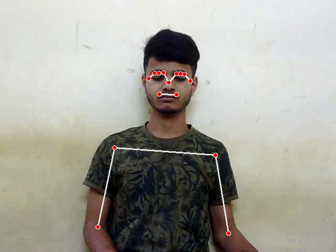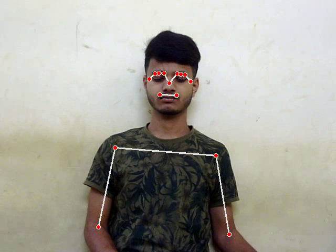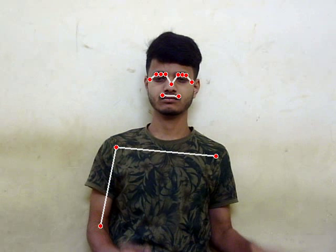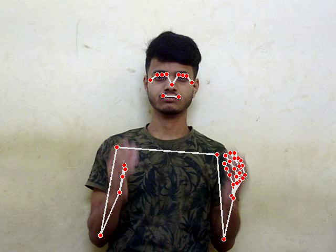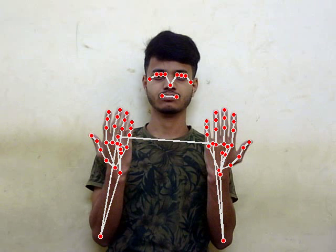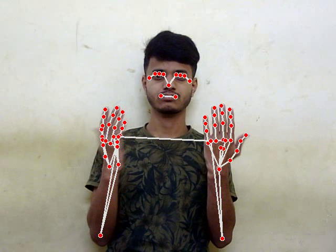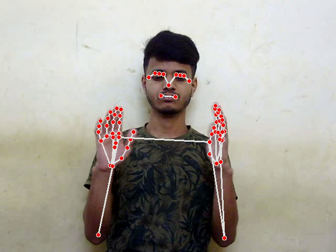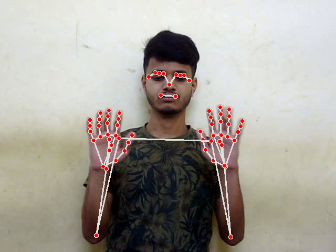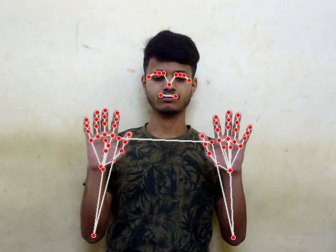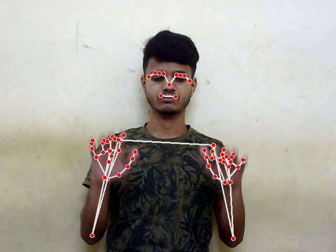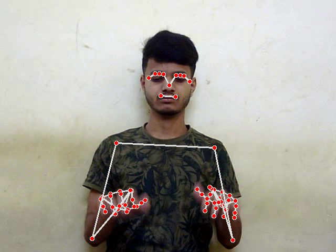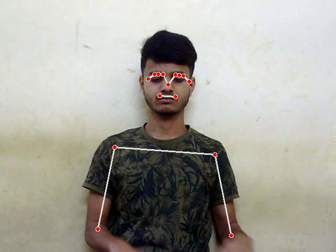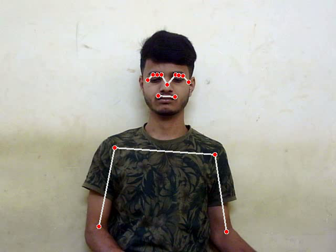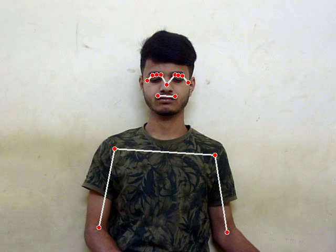do not want